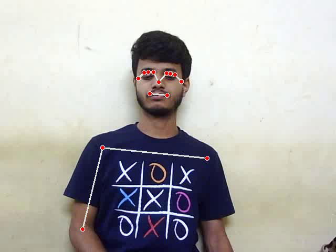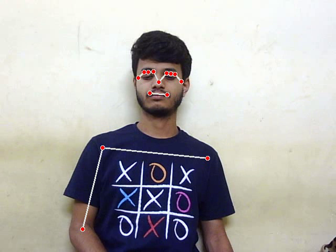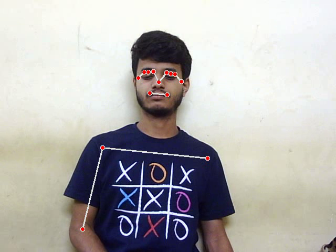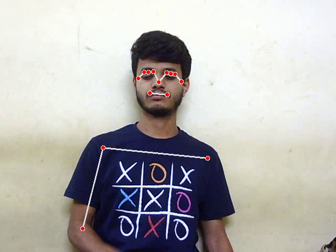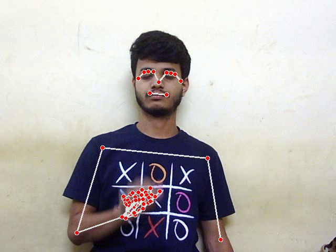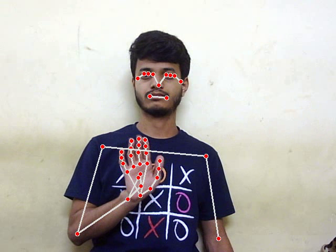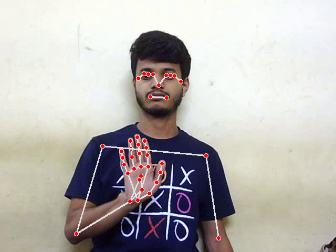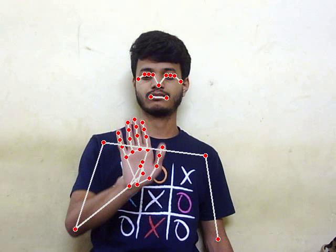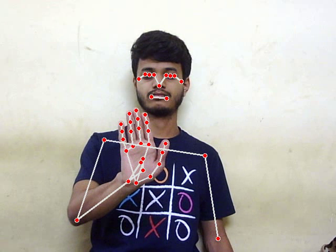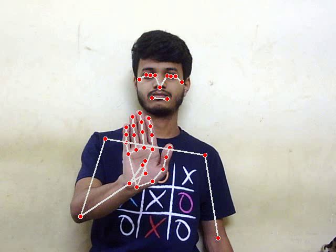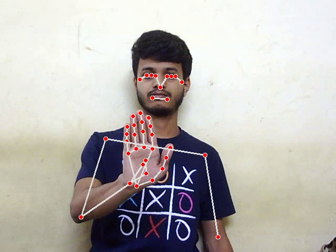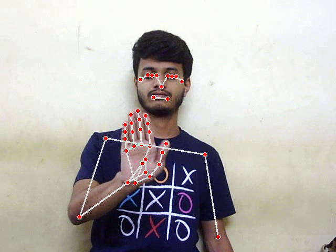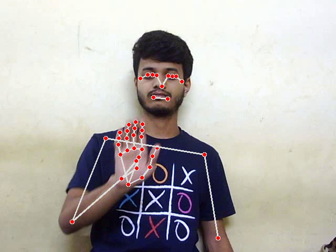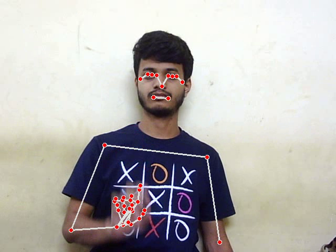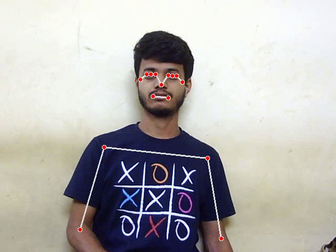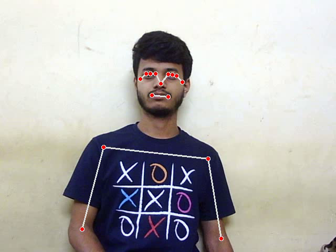your